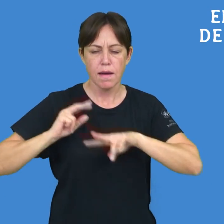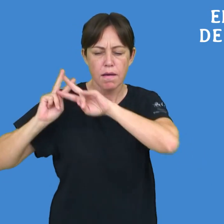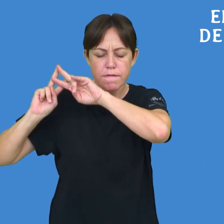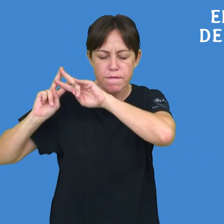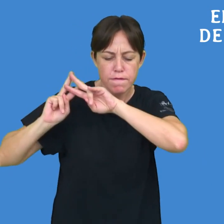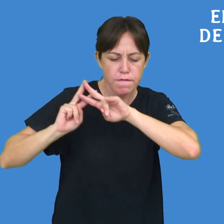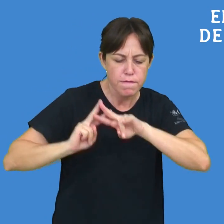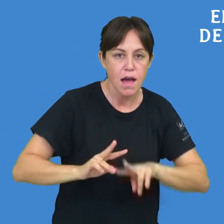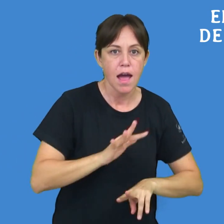revisar